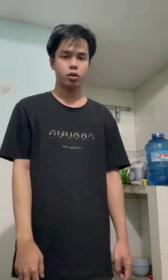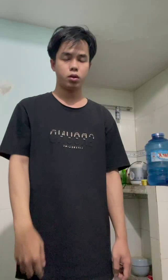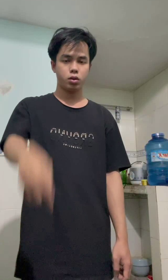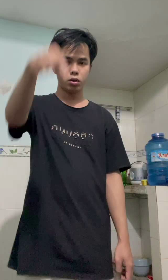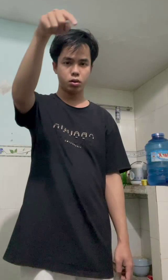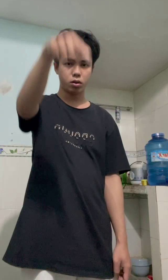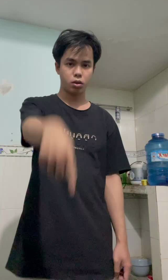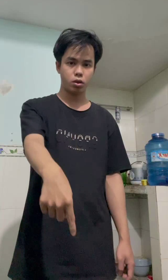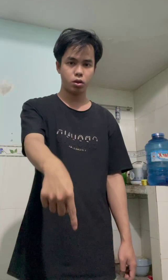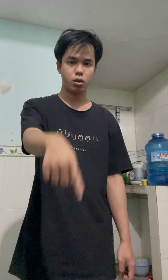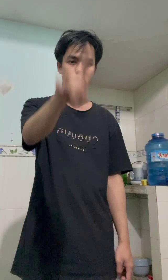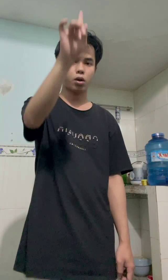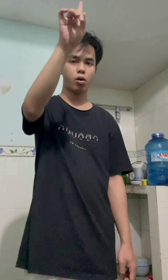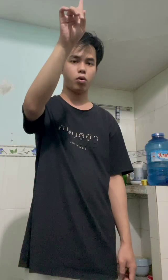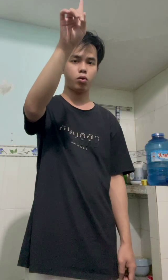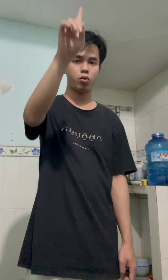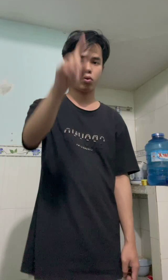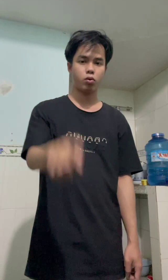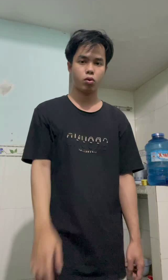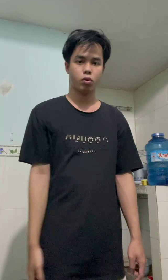di dau